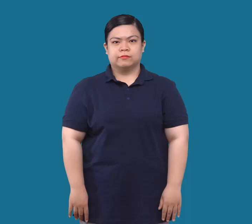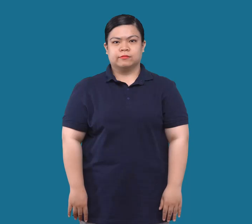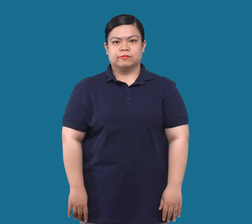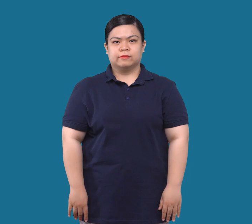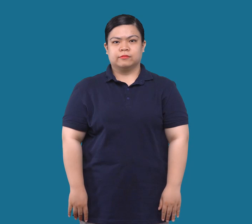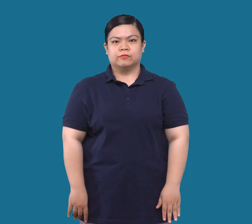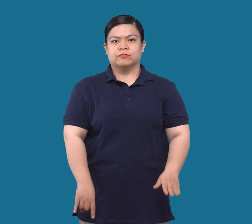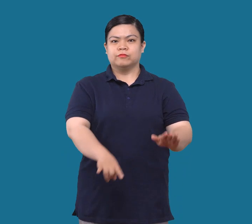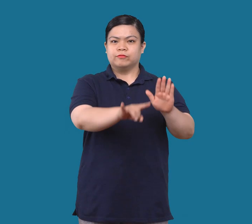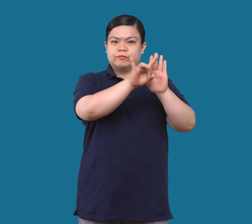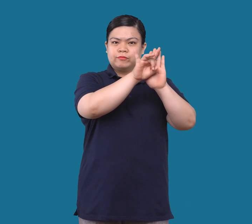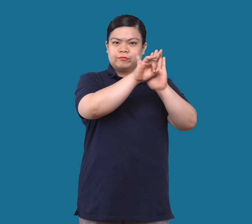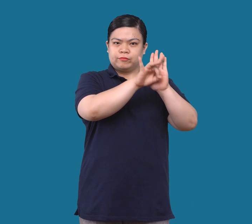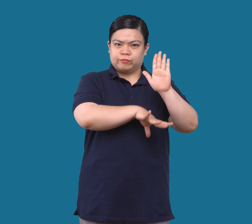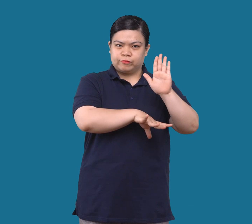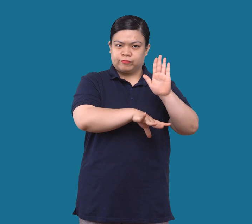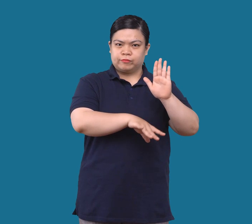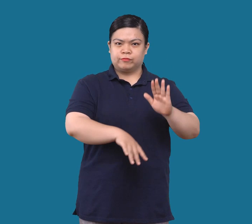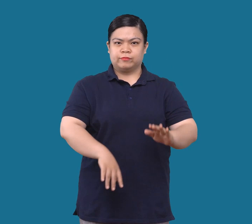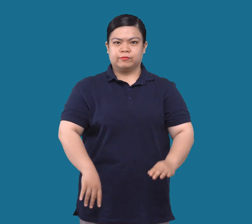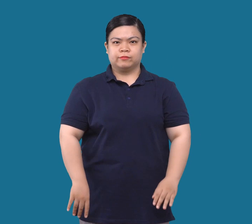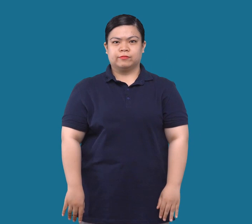quy định